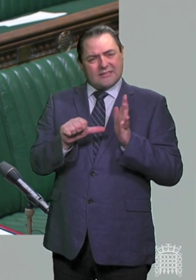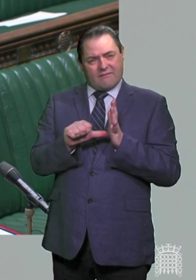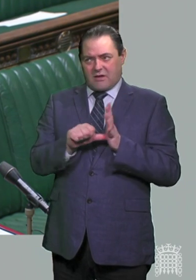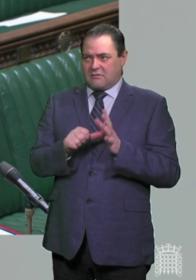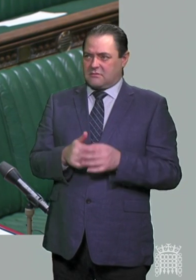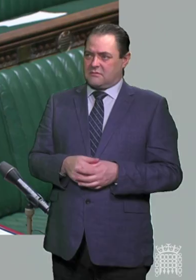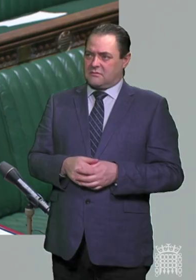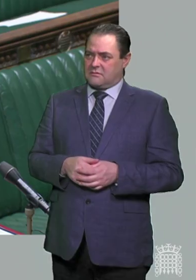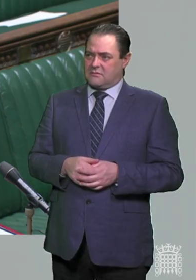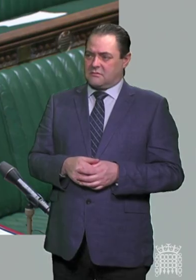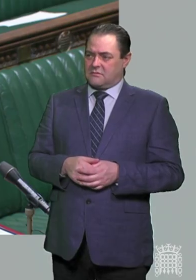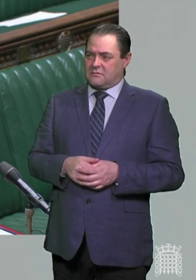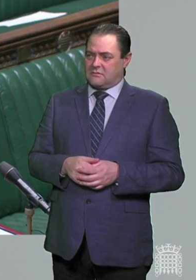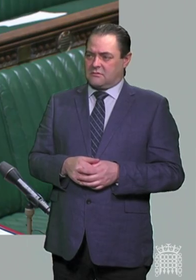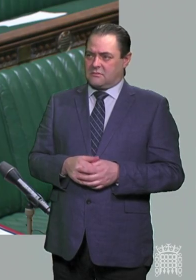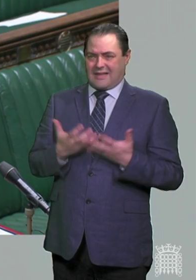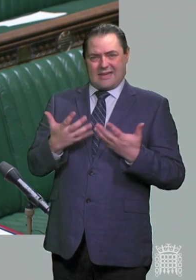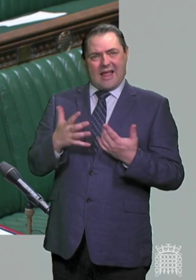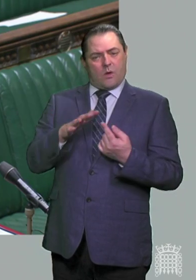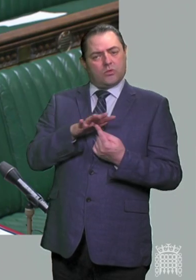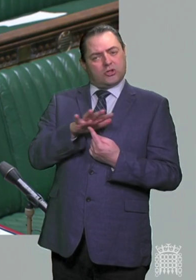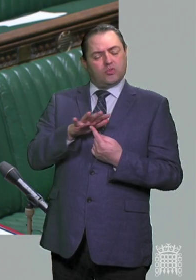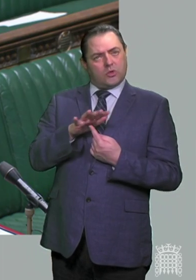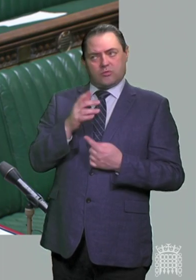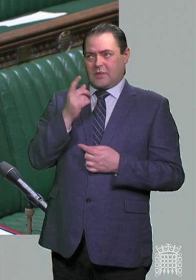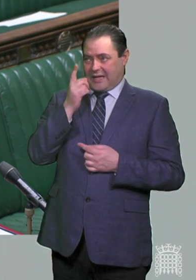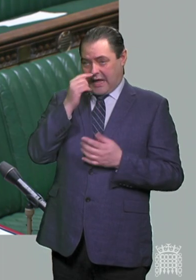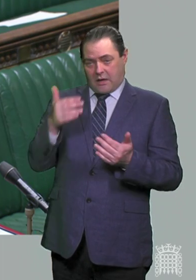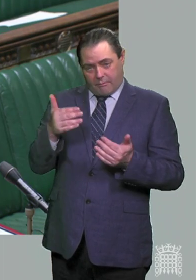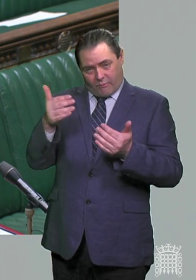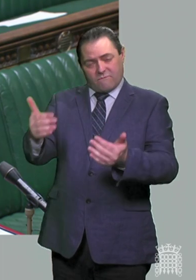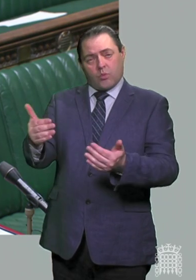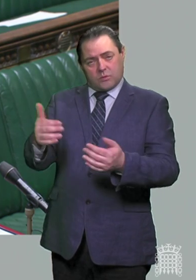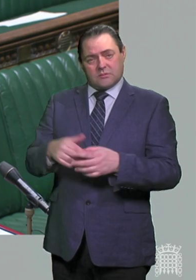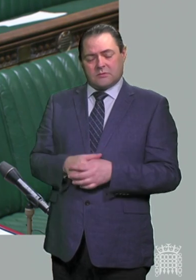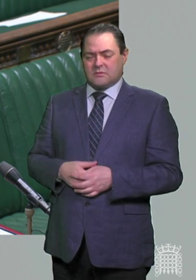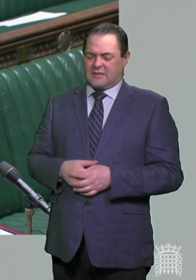We are in a position where we have an opportunity to move forward together.